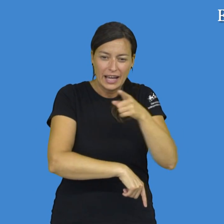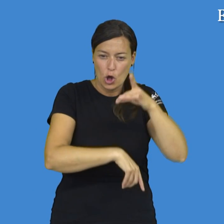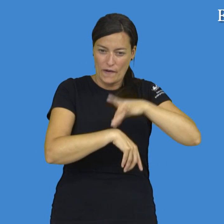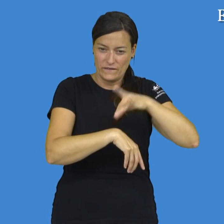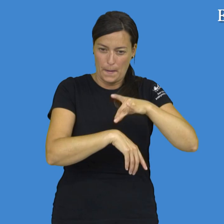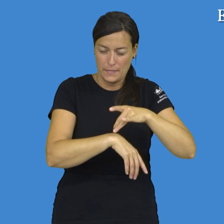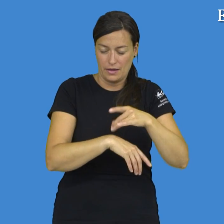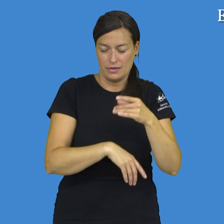enfermo